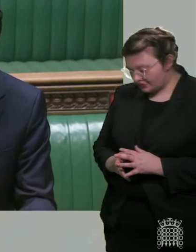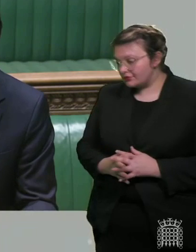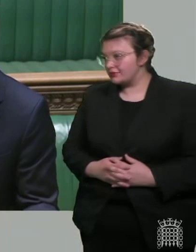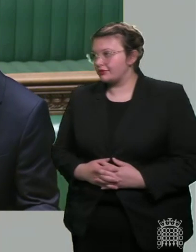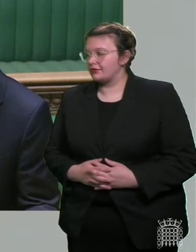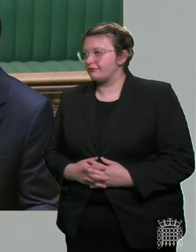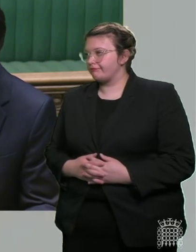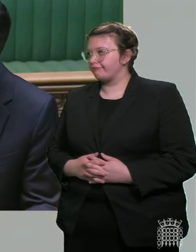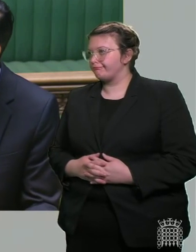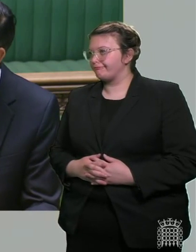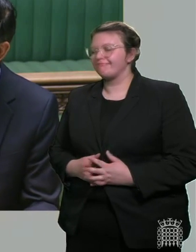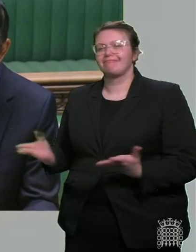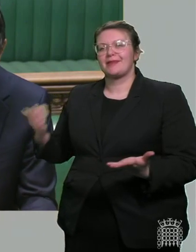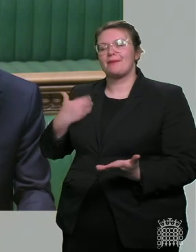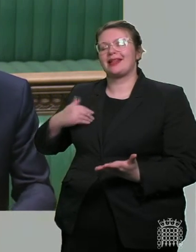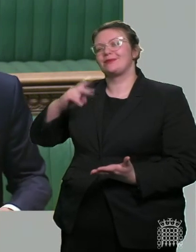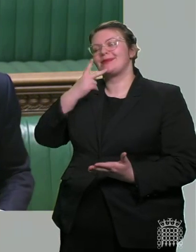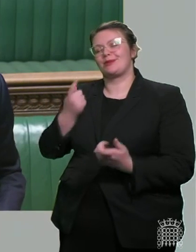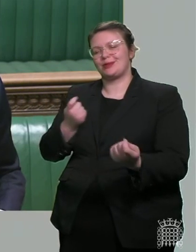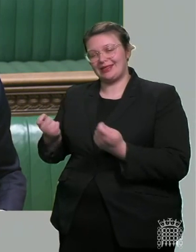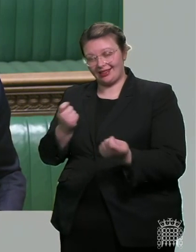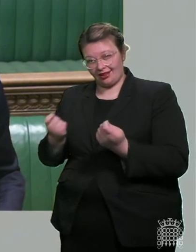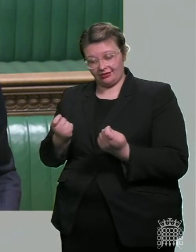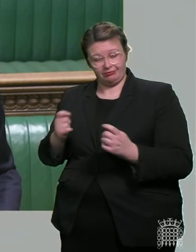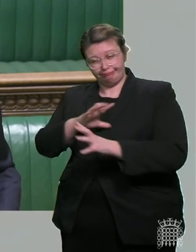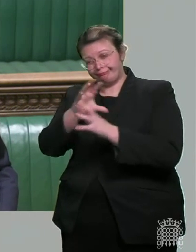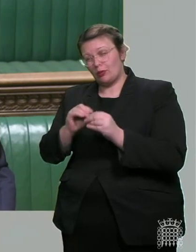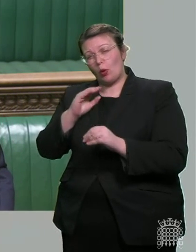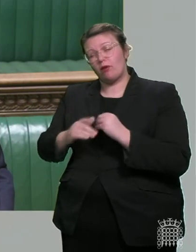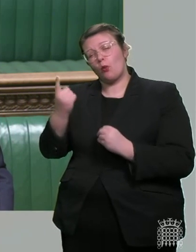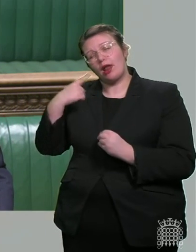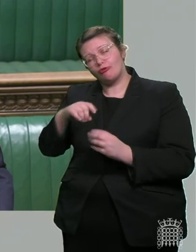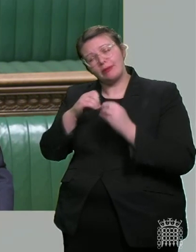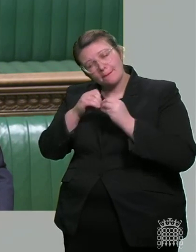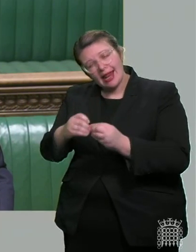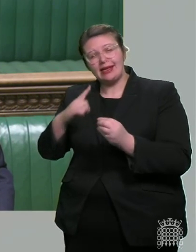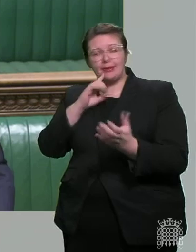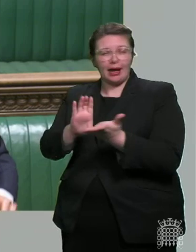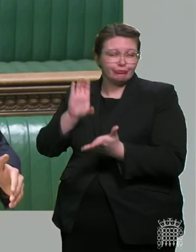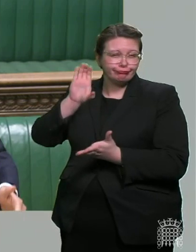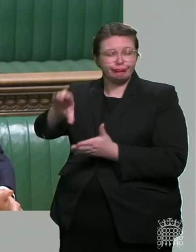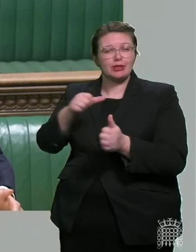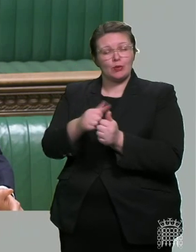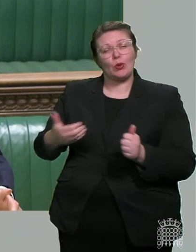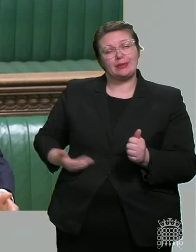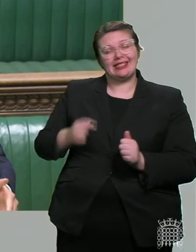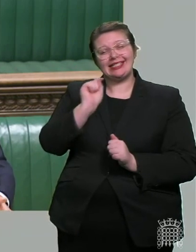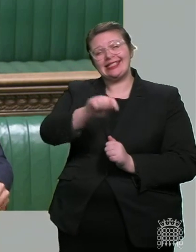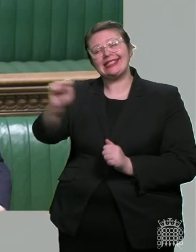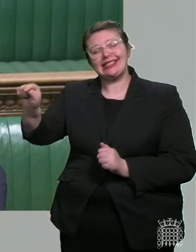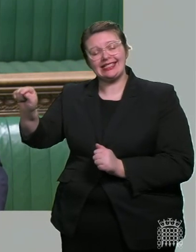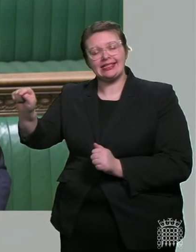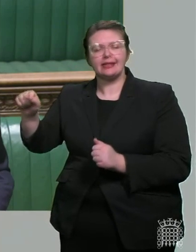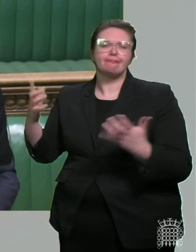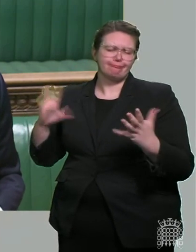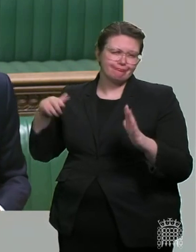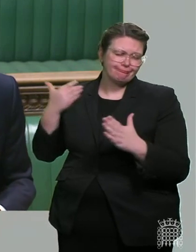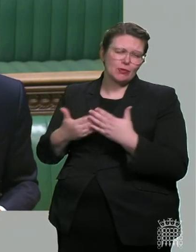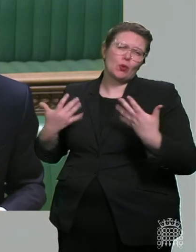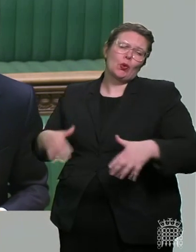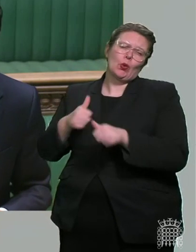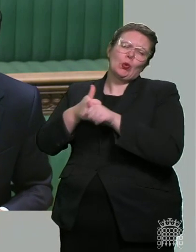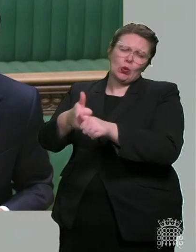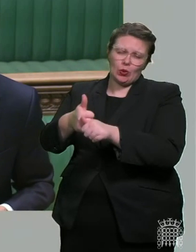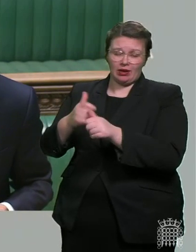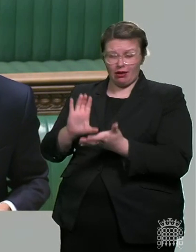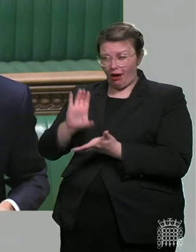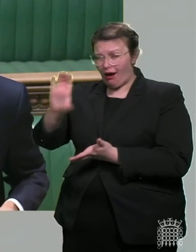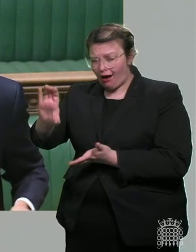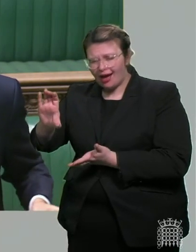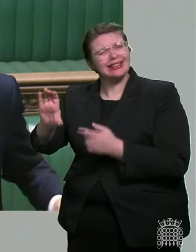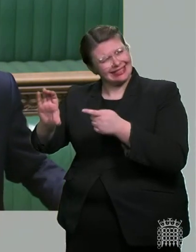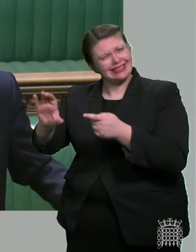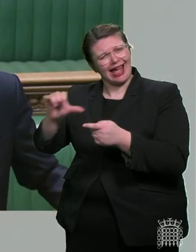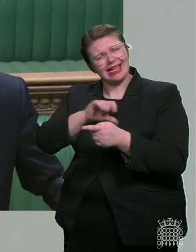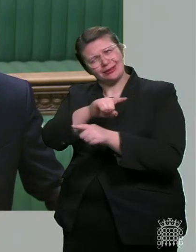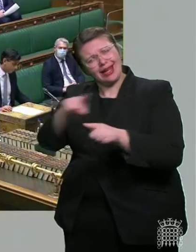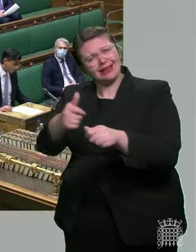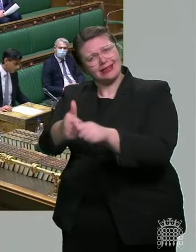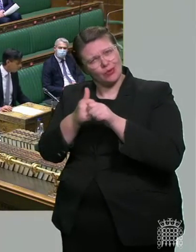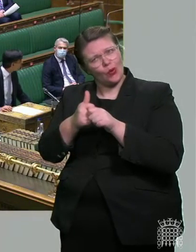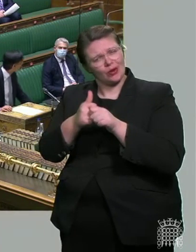The Government are providing businesses with over £100 billion of support to get through this pandemic, so it is fair and necessary to ask them to contribute to our recovery.